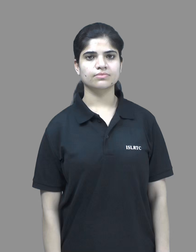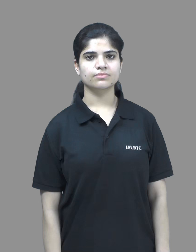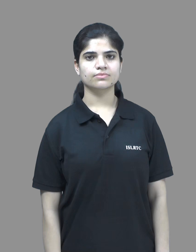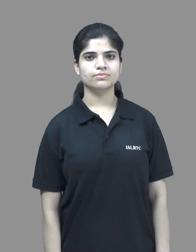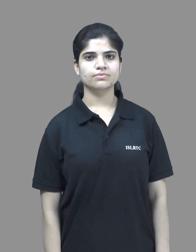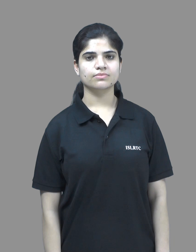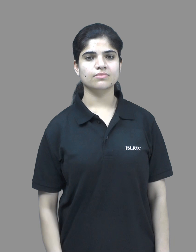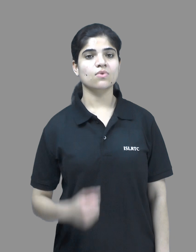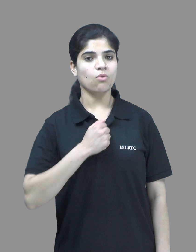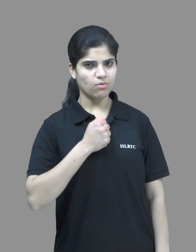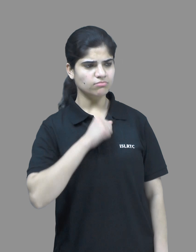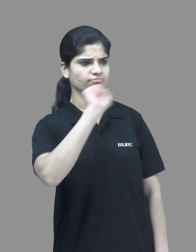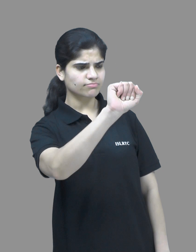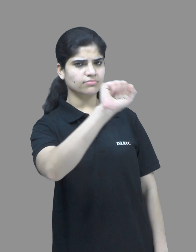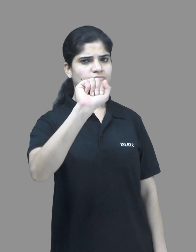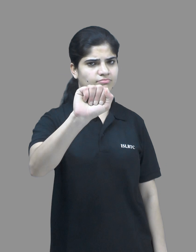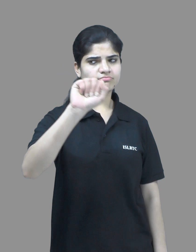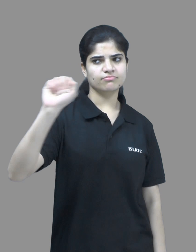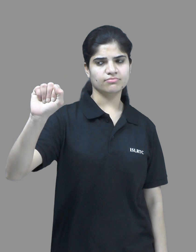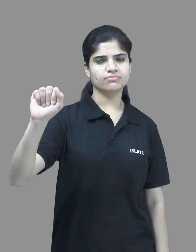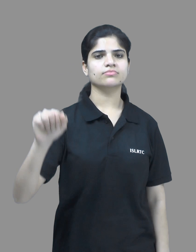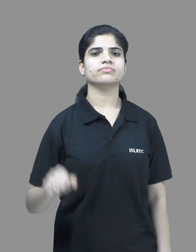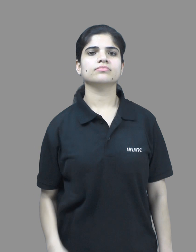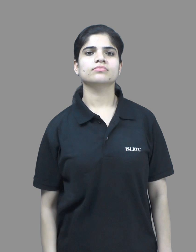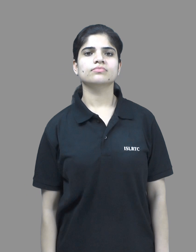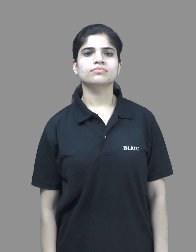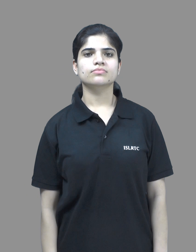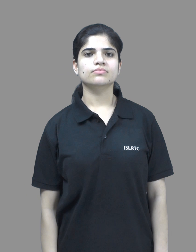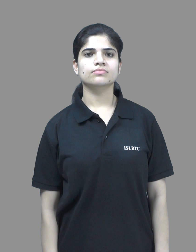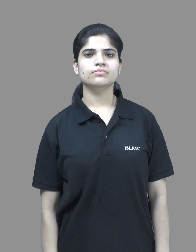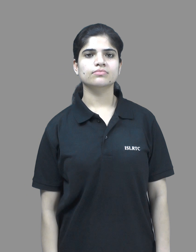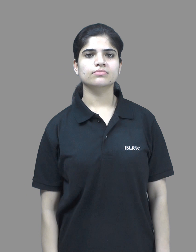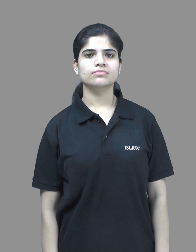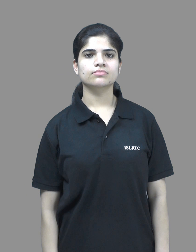Own Possess